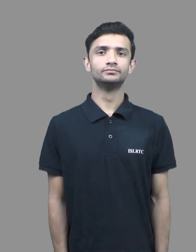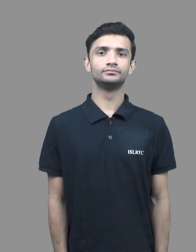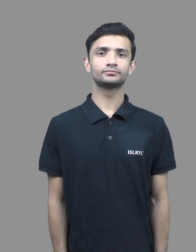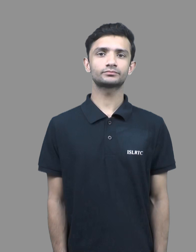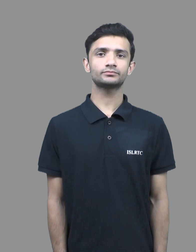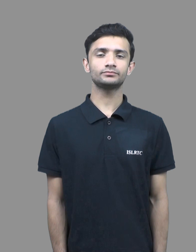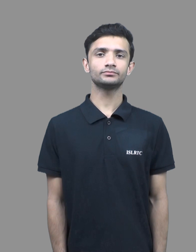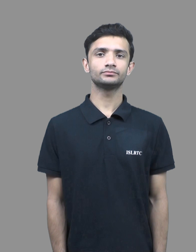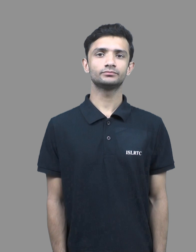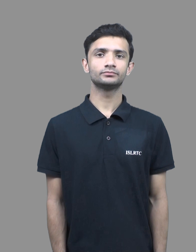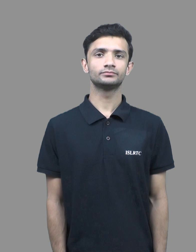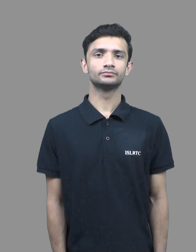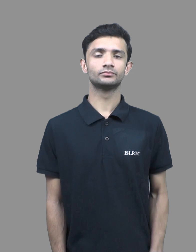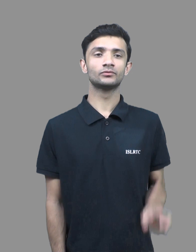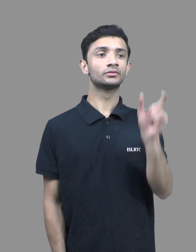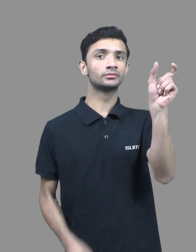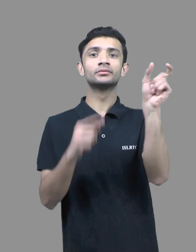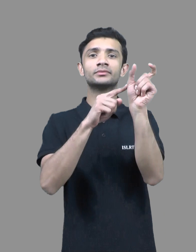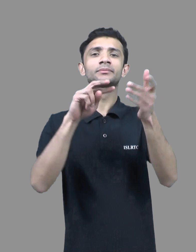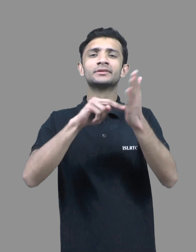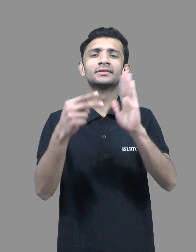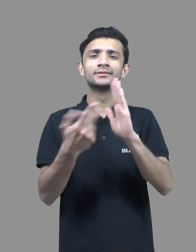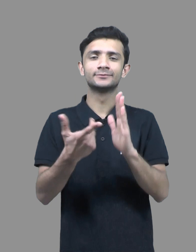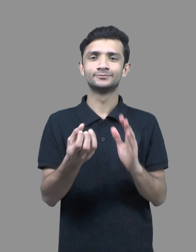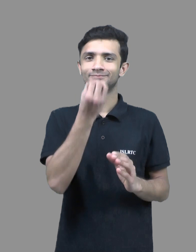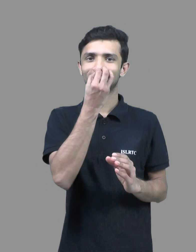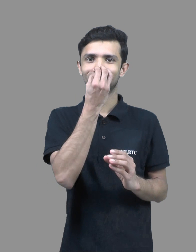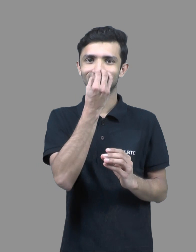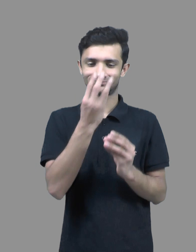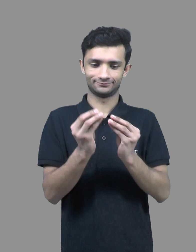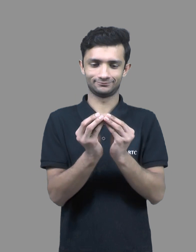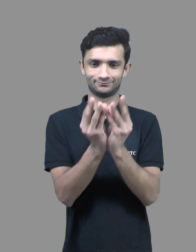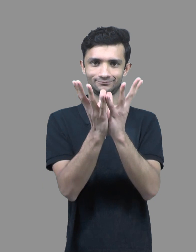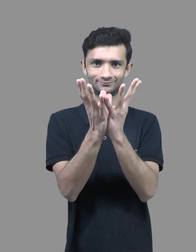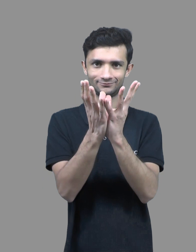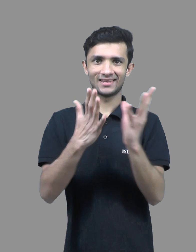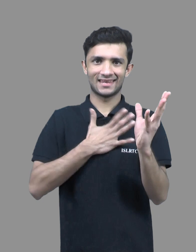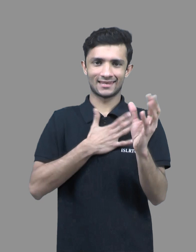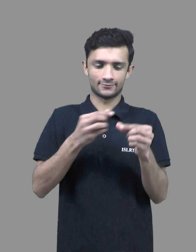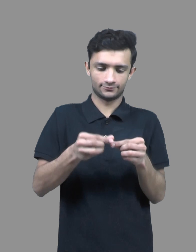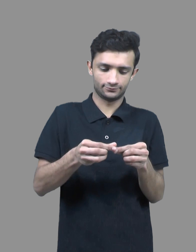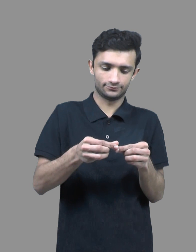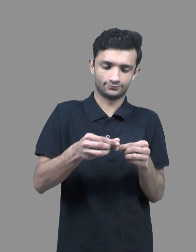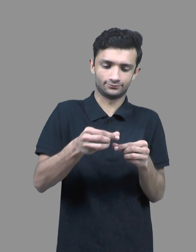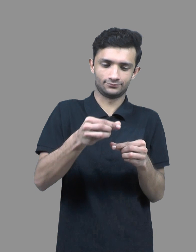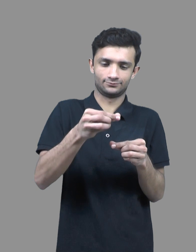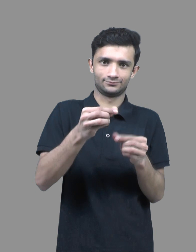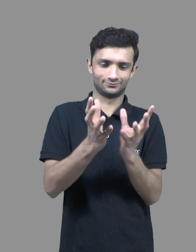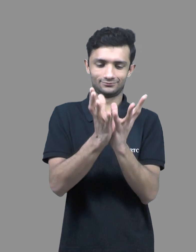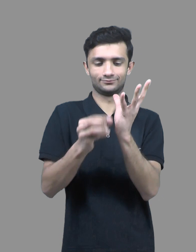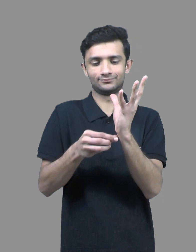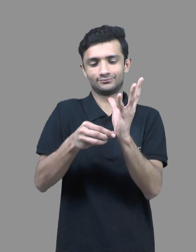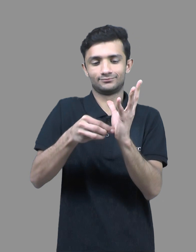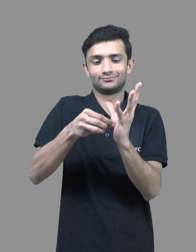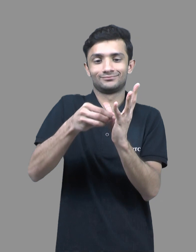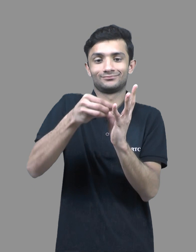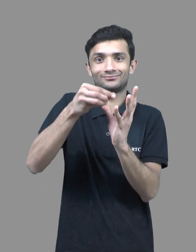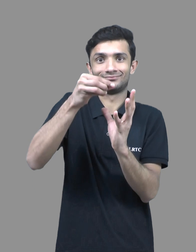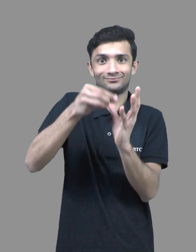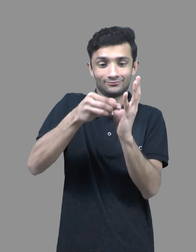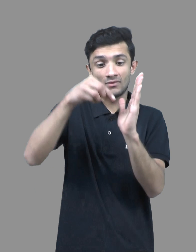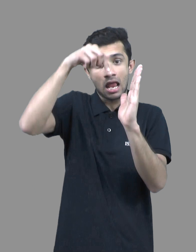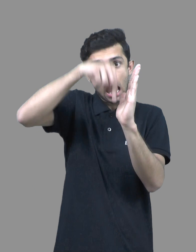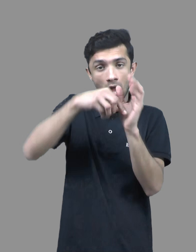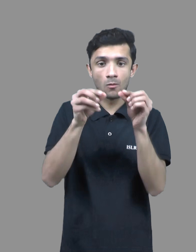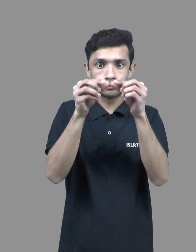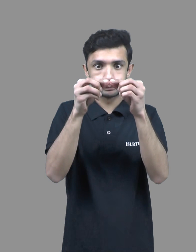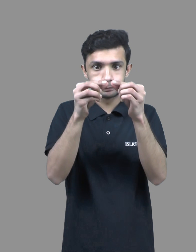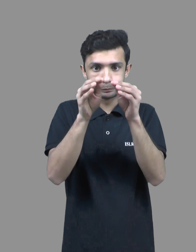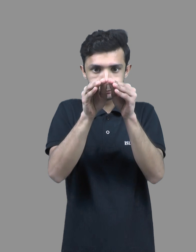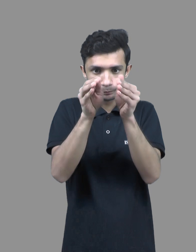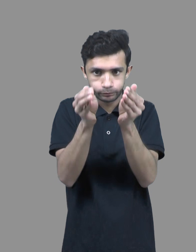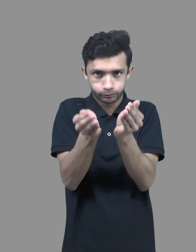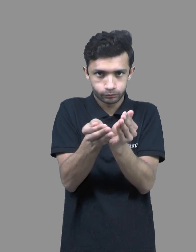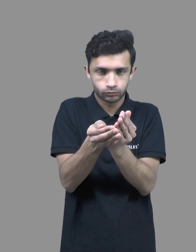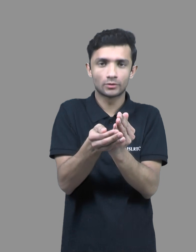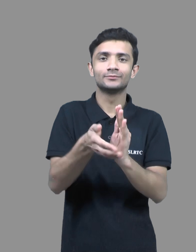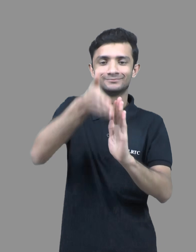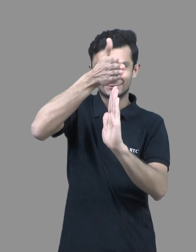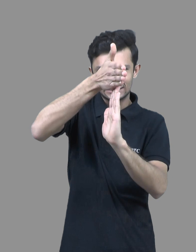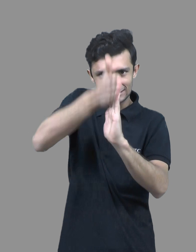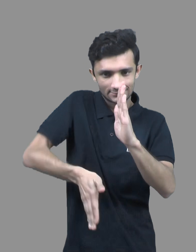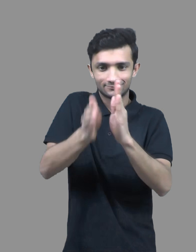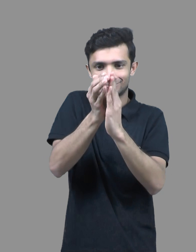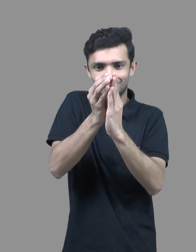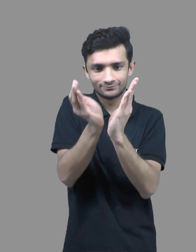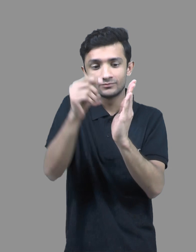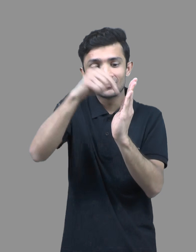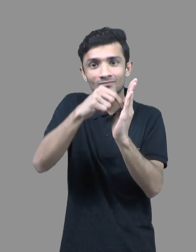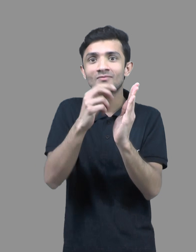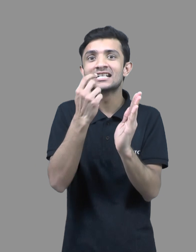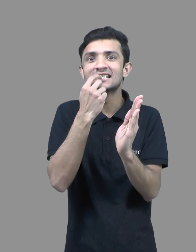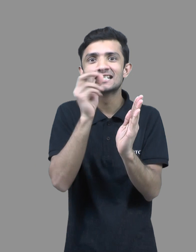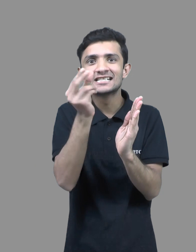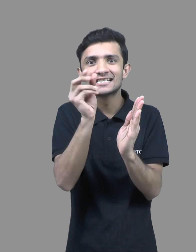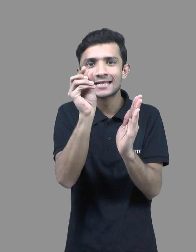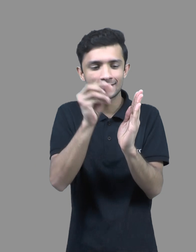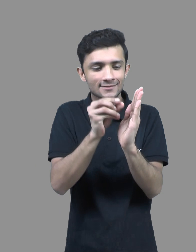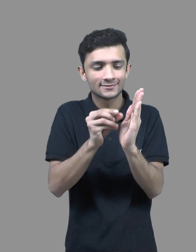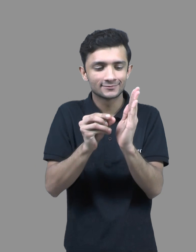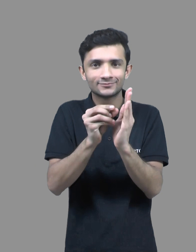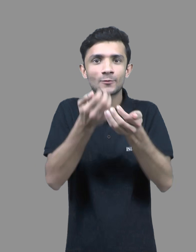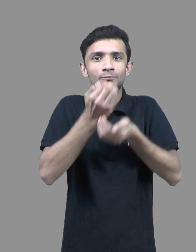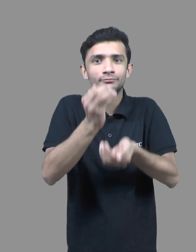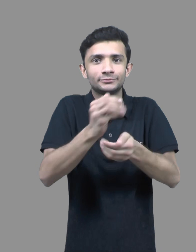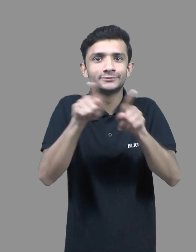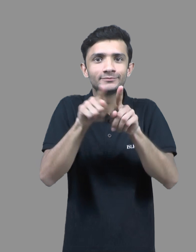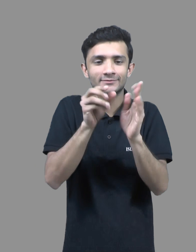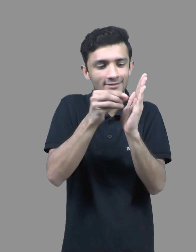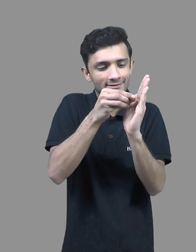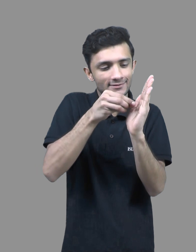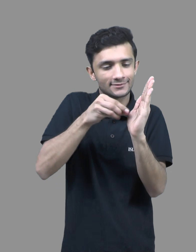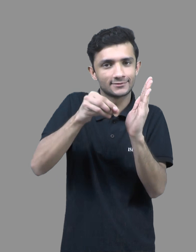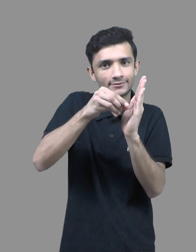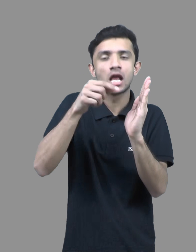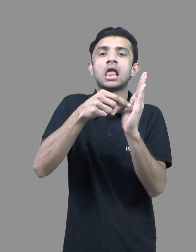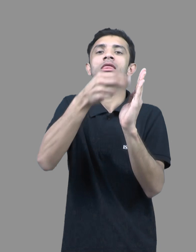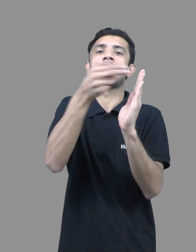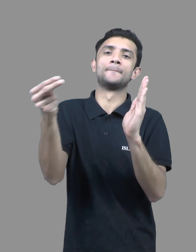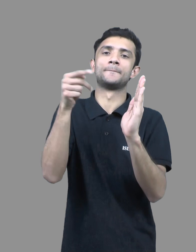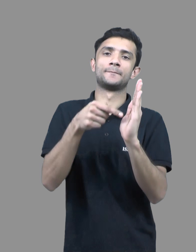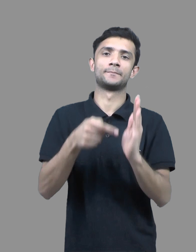Ovules